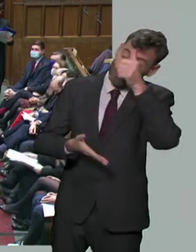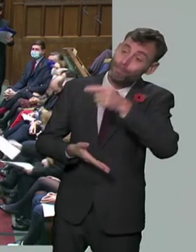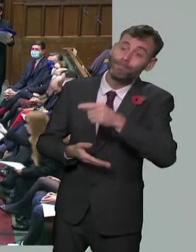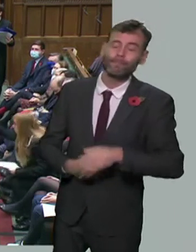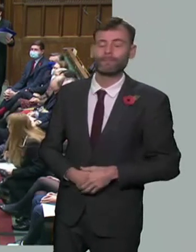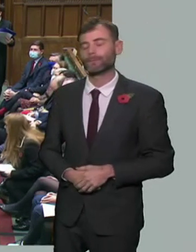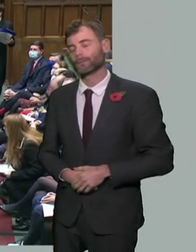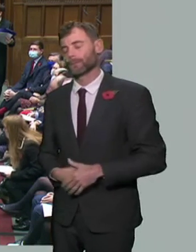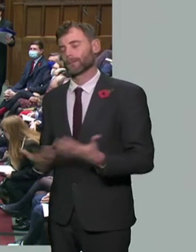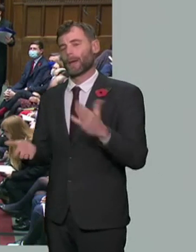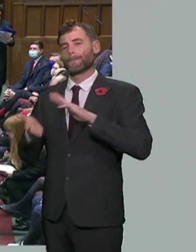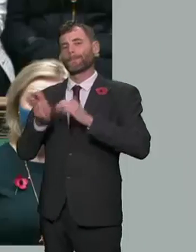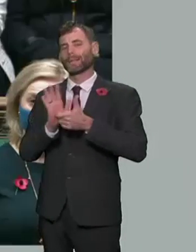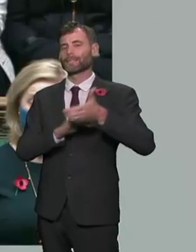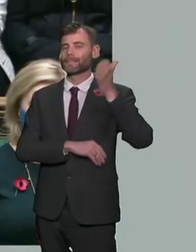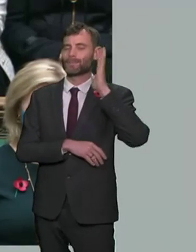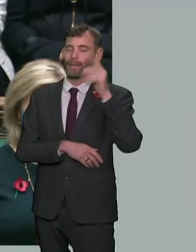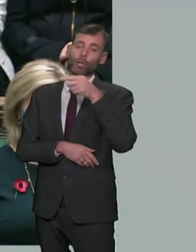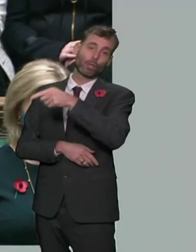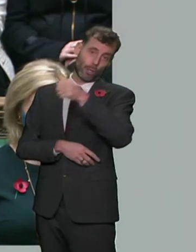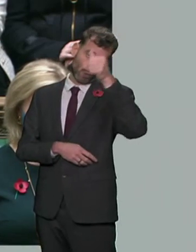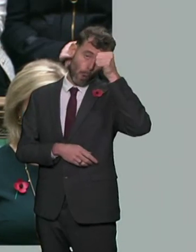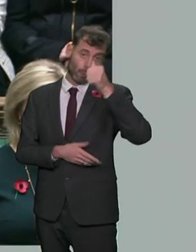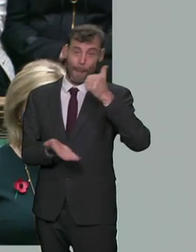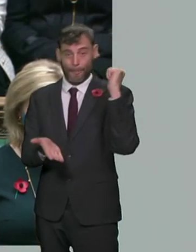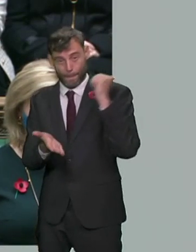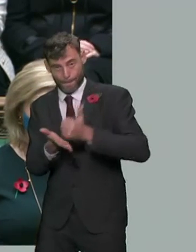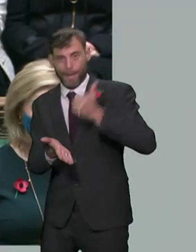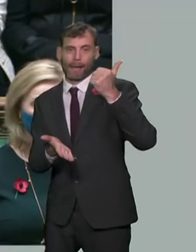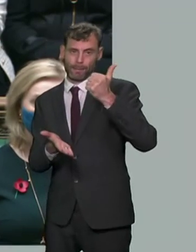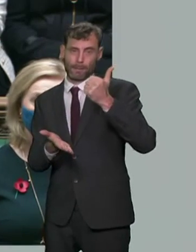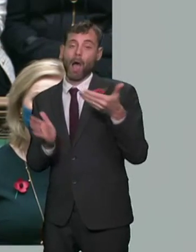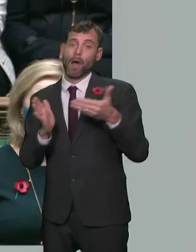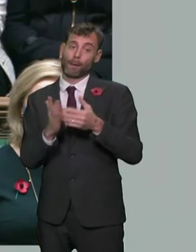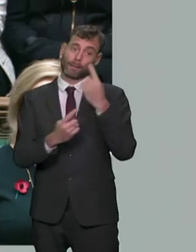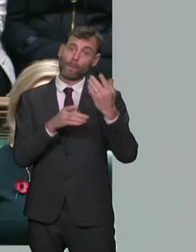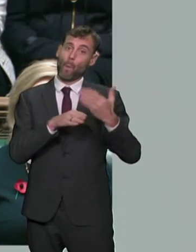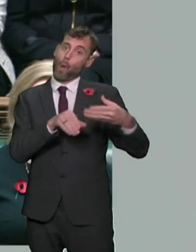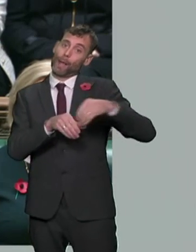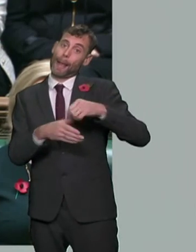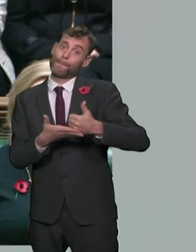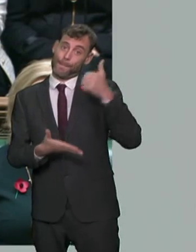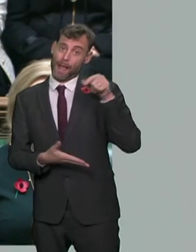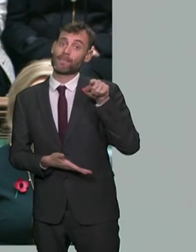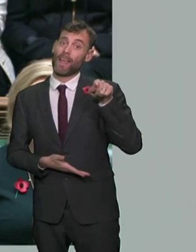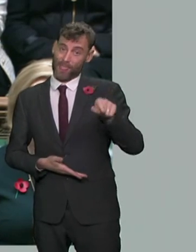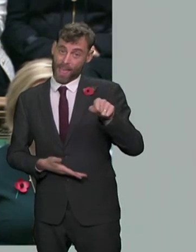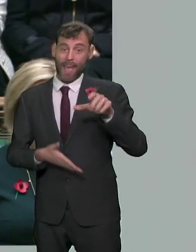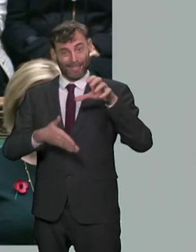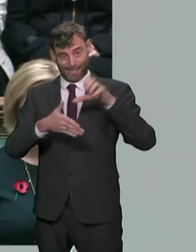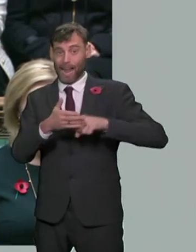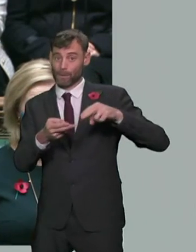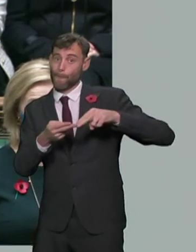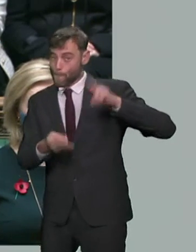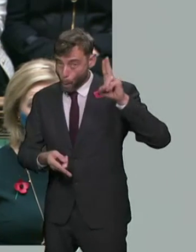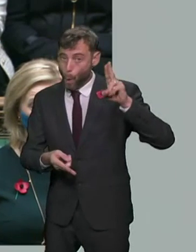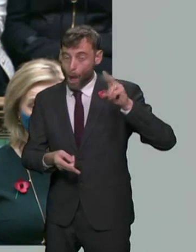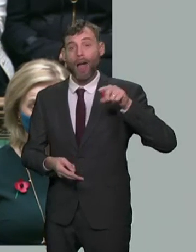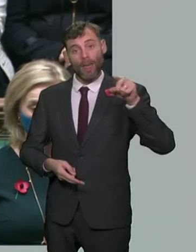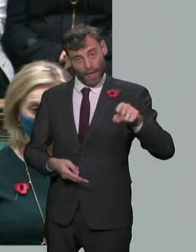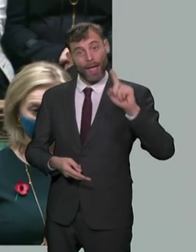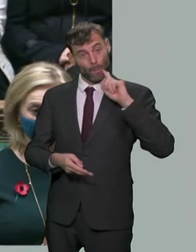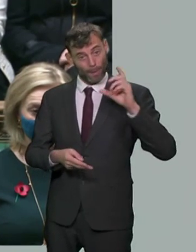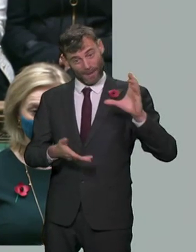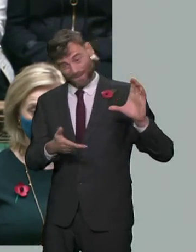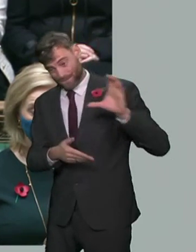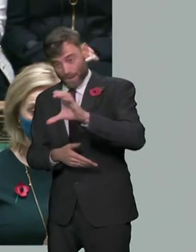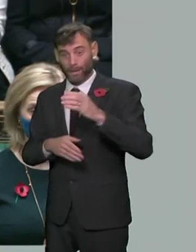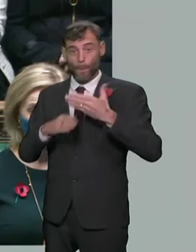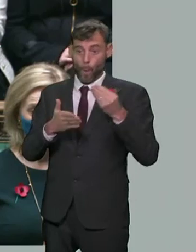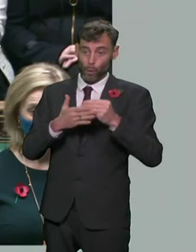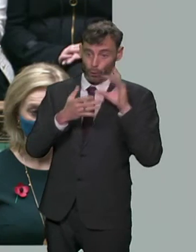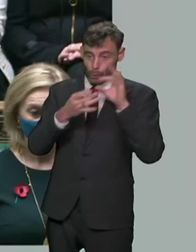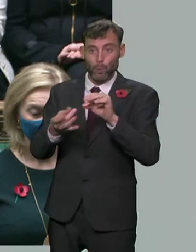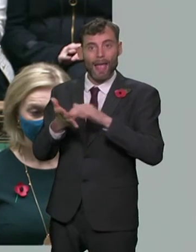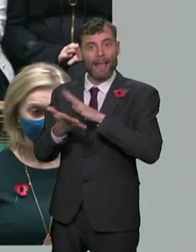As the right honourable Lady knows very well, it is the banks and the bankers who are paying far more proportionately as a result of our tax measures to cover the cost of the NHS.